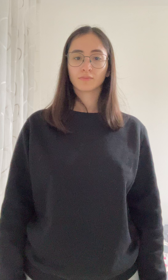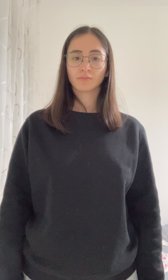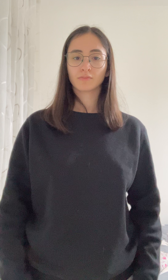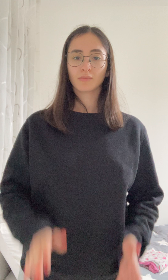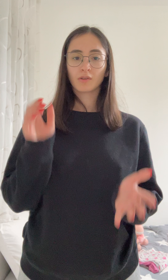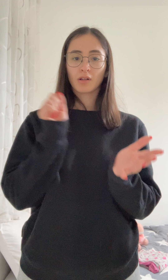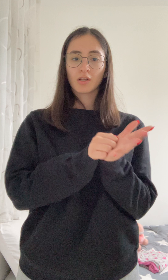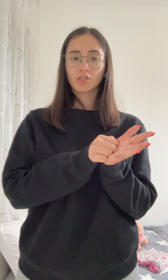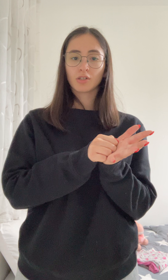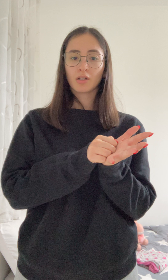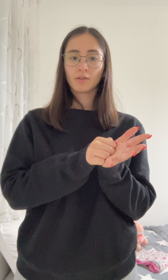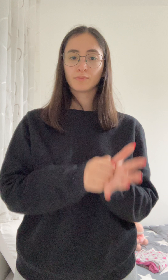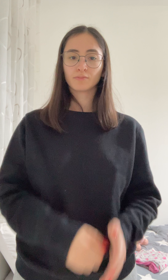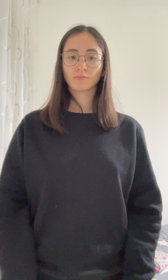לשלם